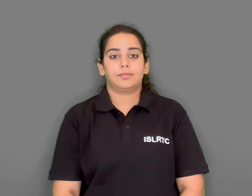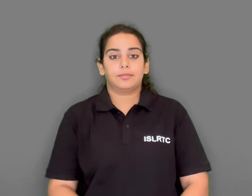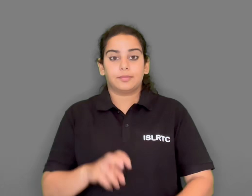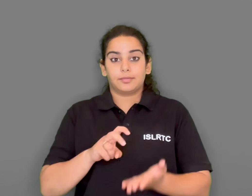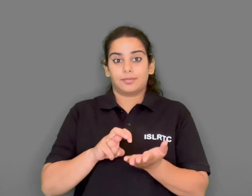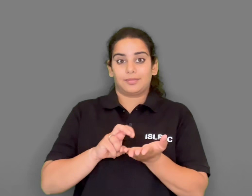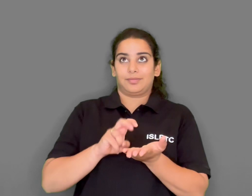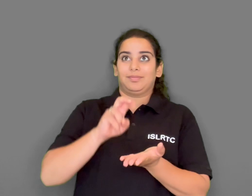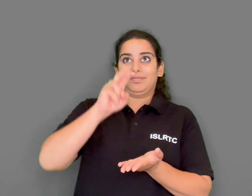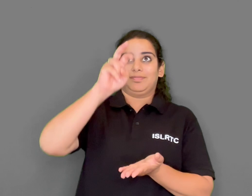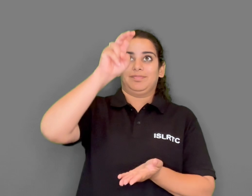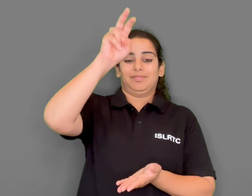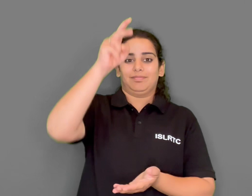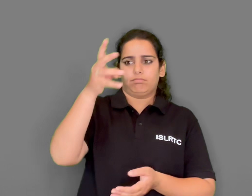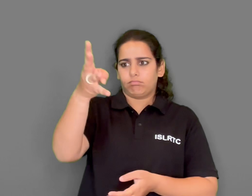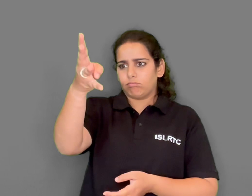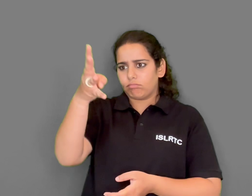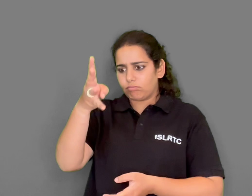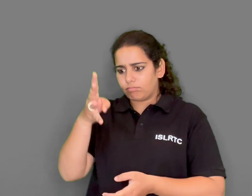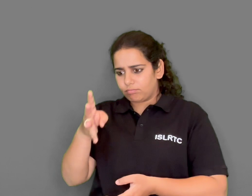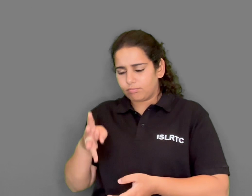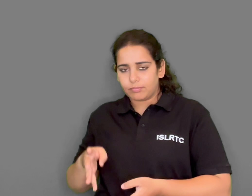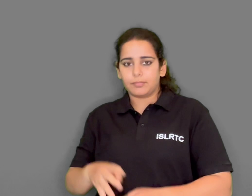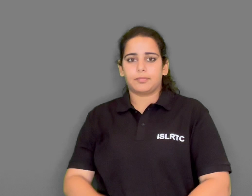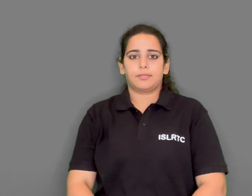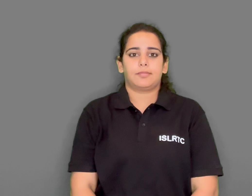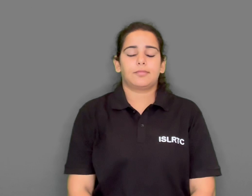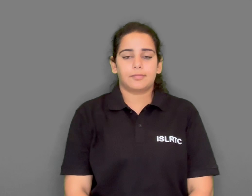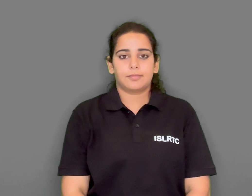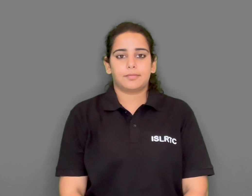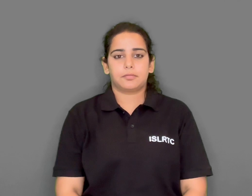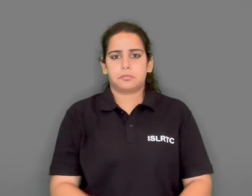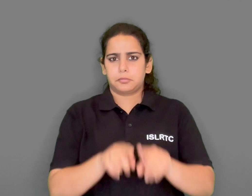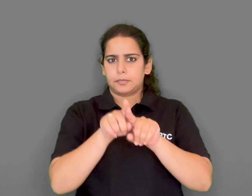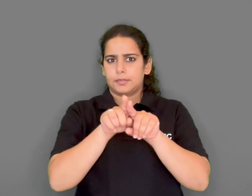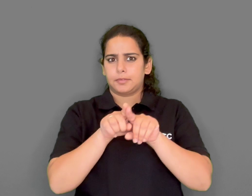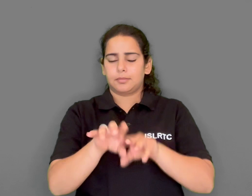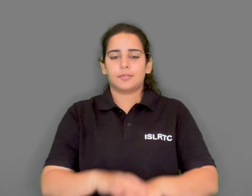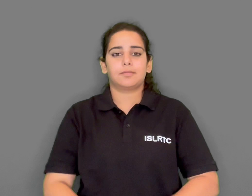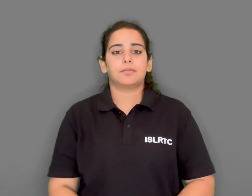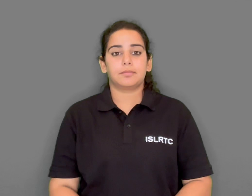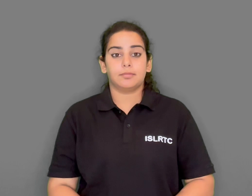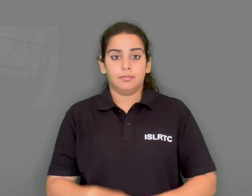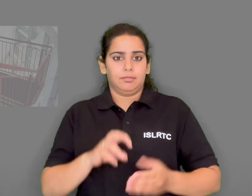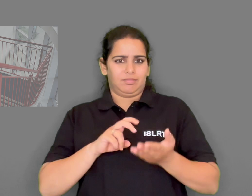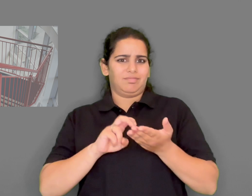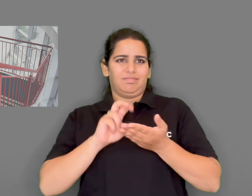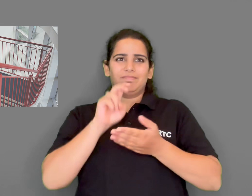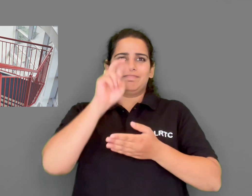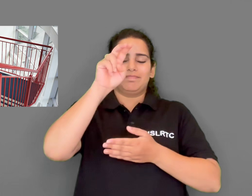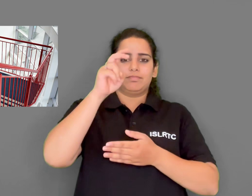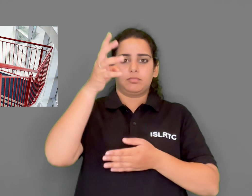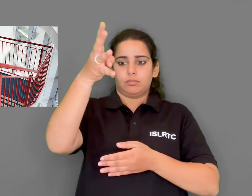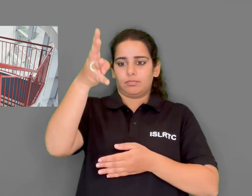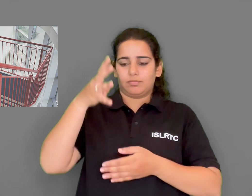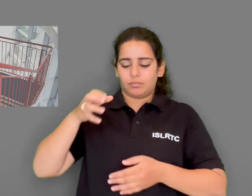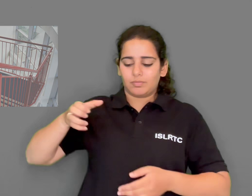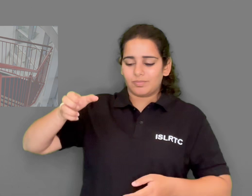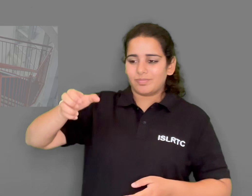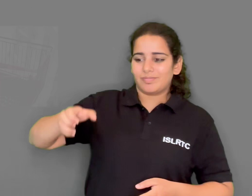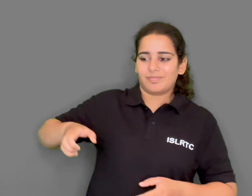Railing A fence or barrier made of rails